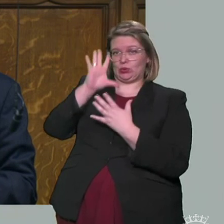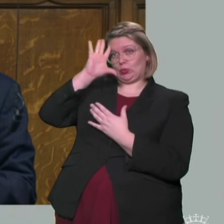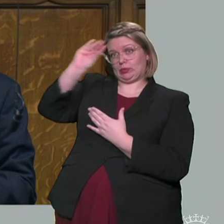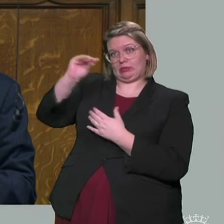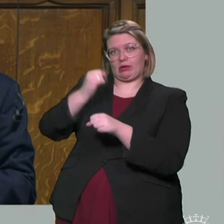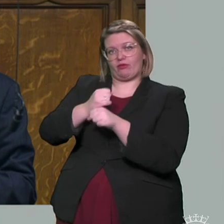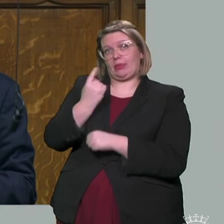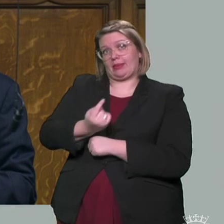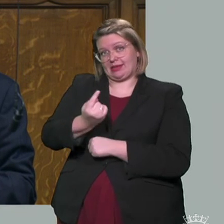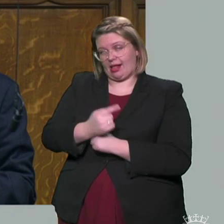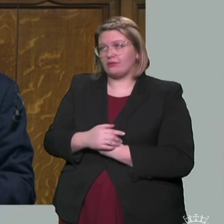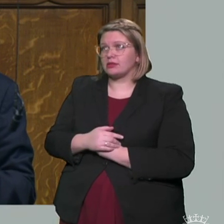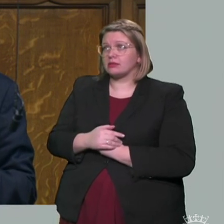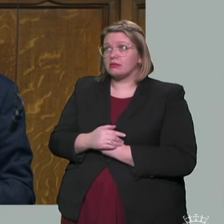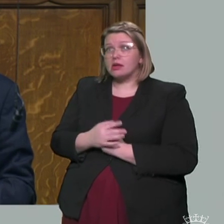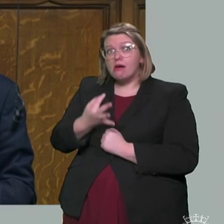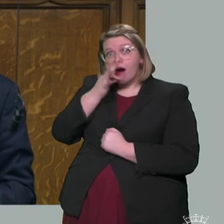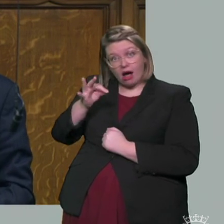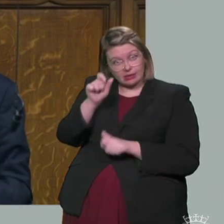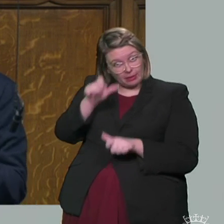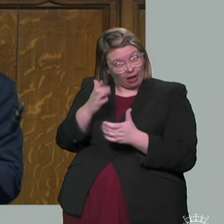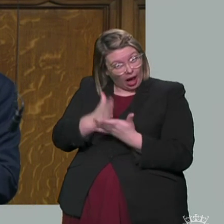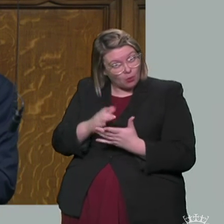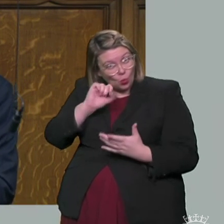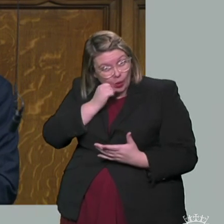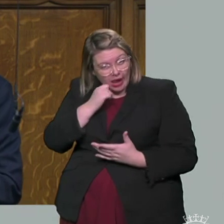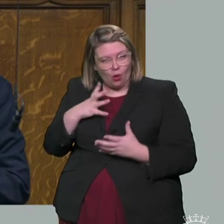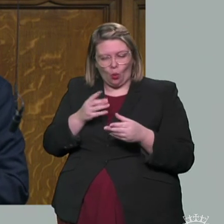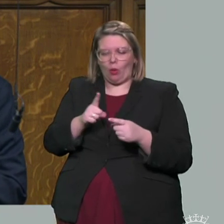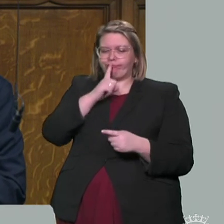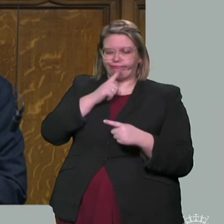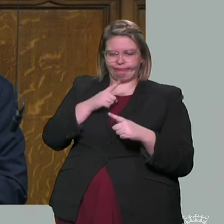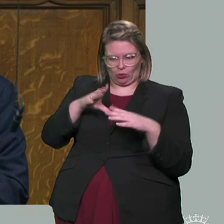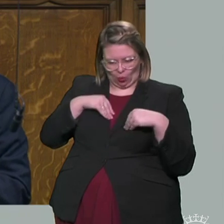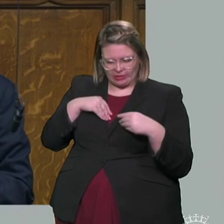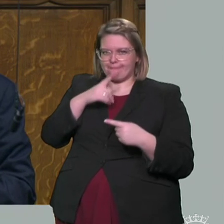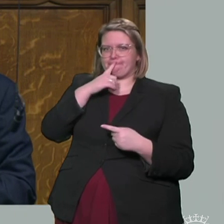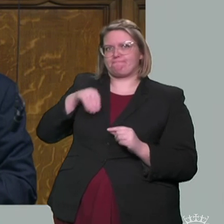May I ask what percentage he thinks will do that—and, more importantly, will not do that?